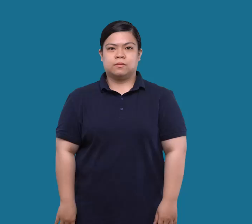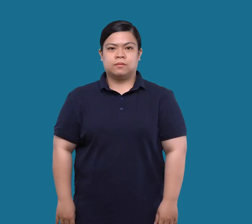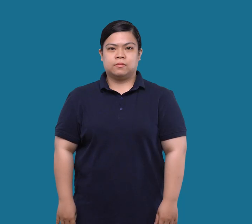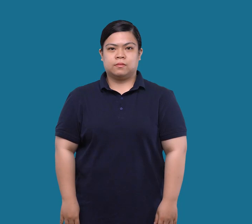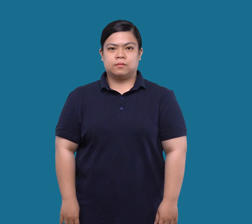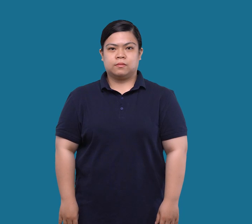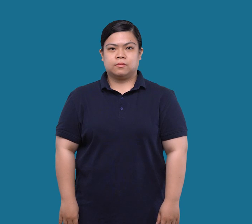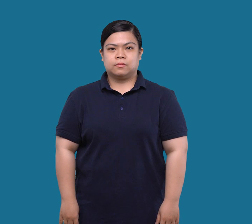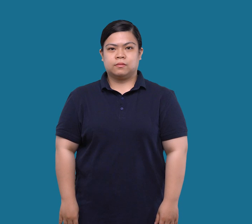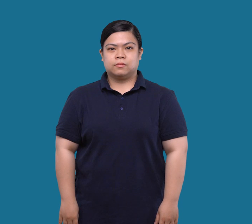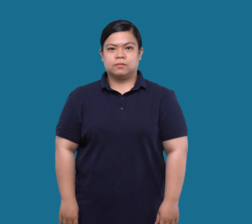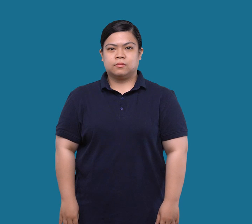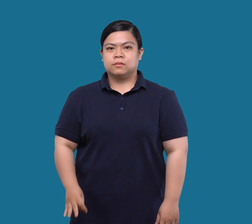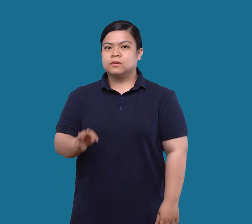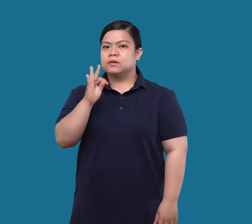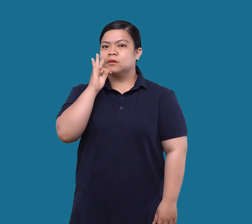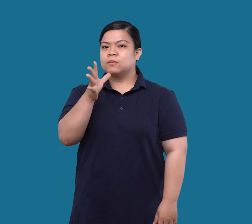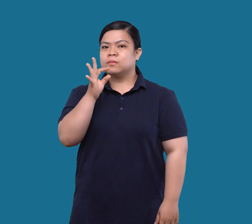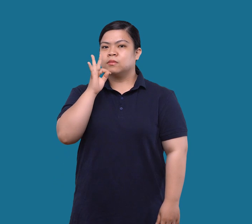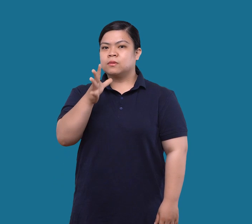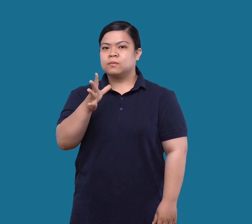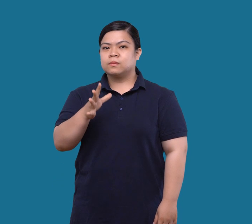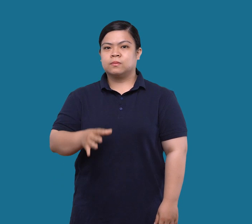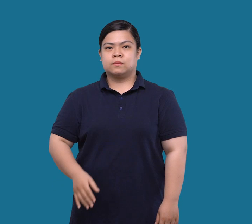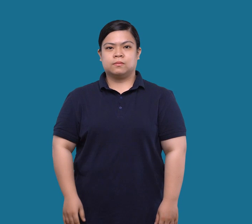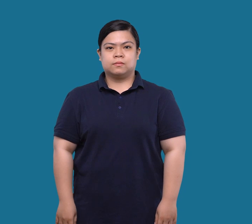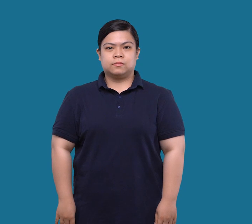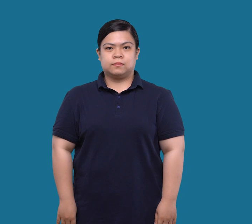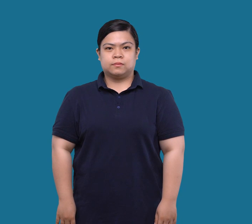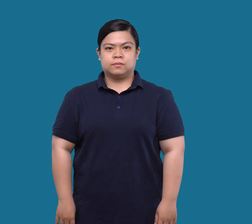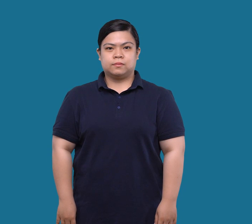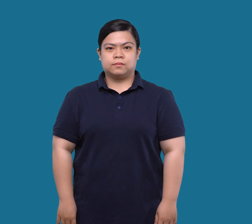trà nóng